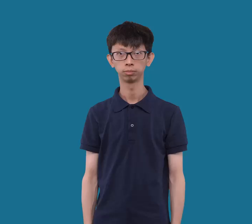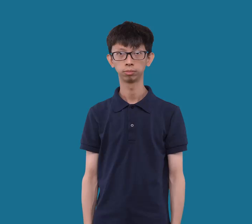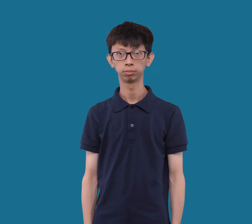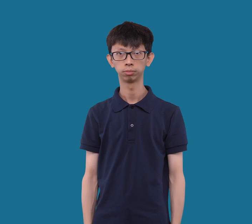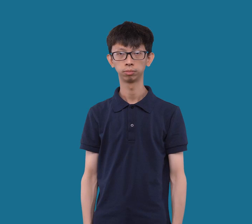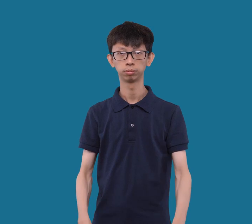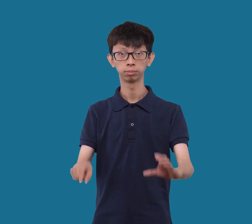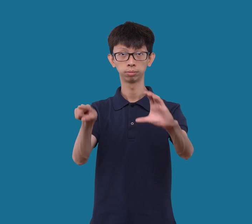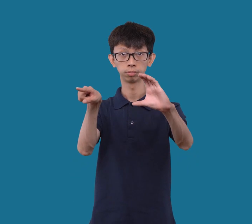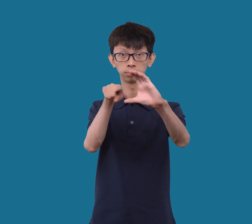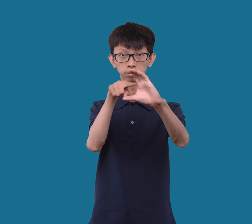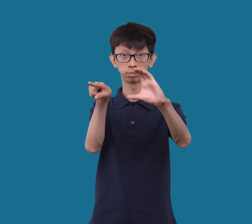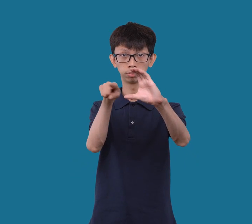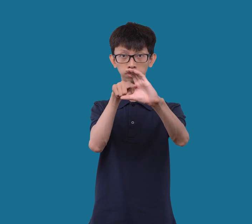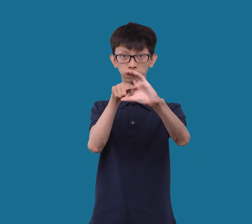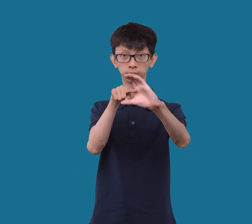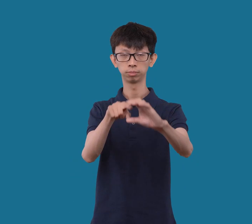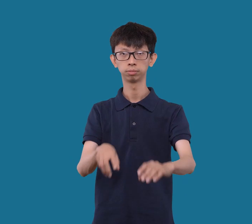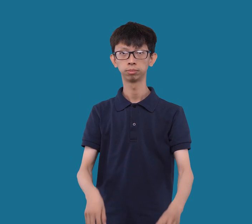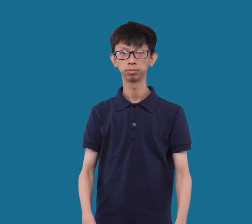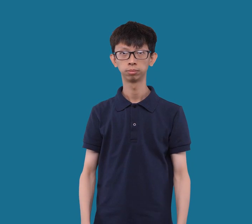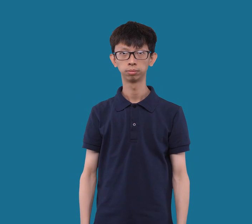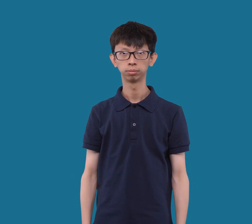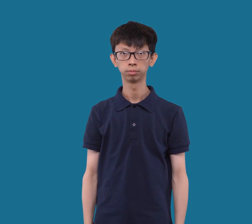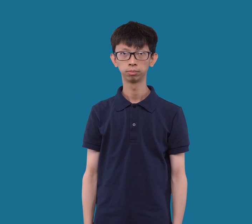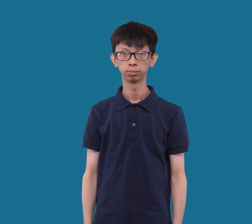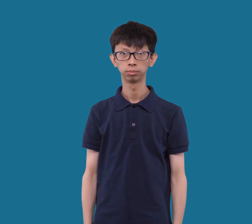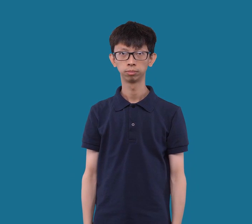đường kính